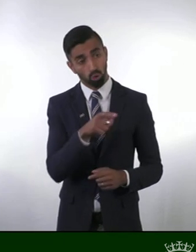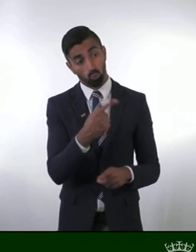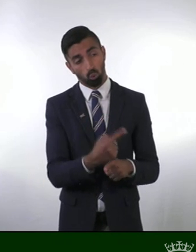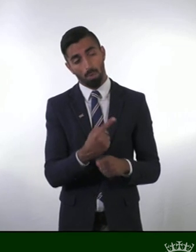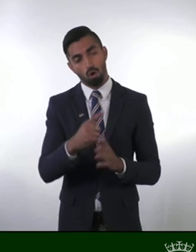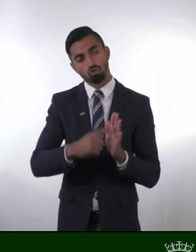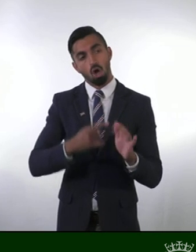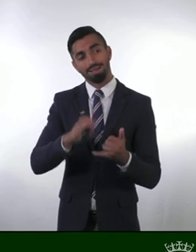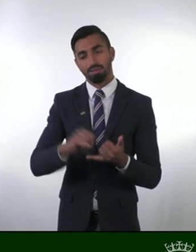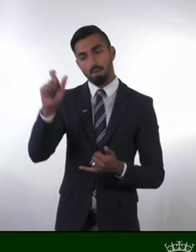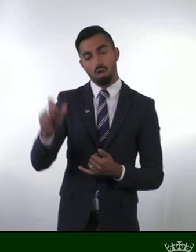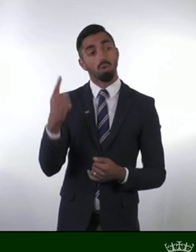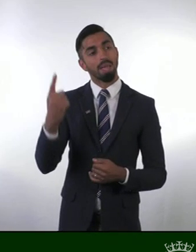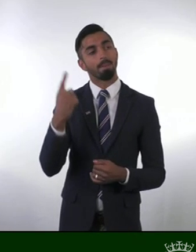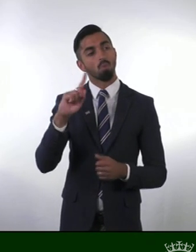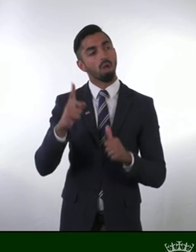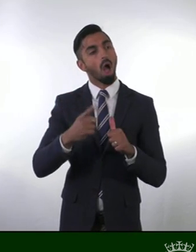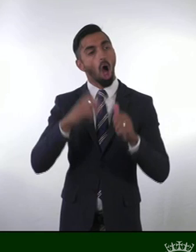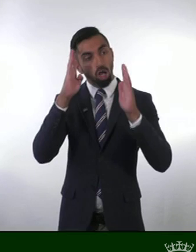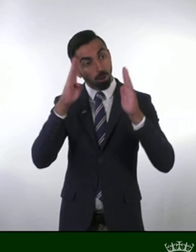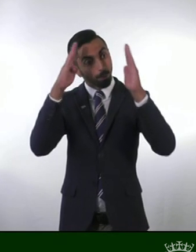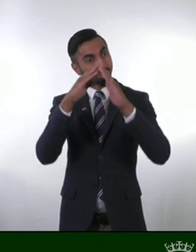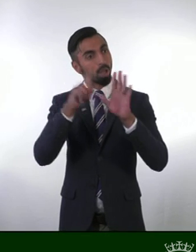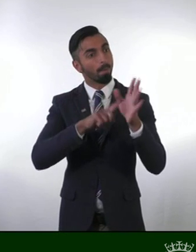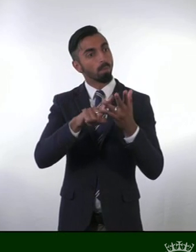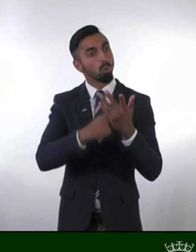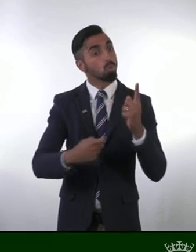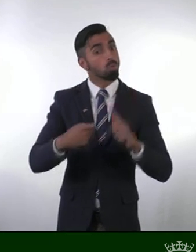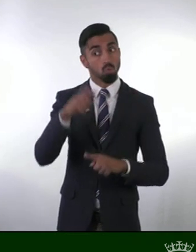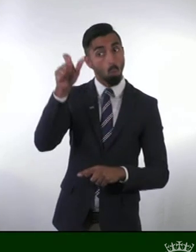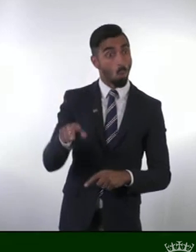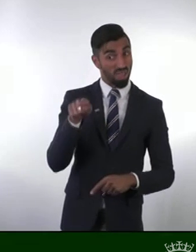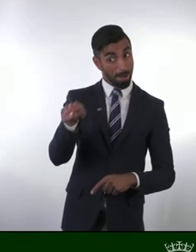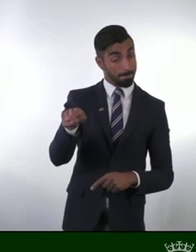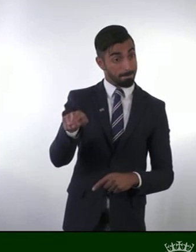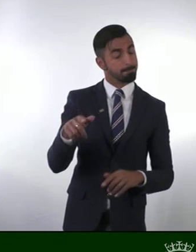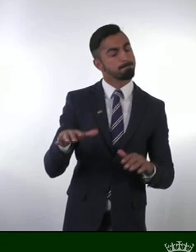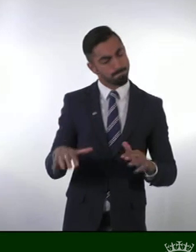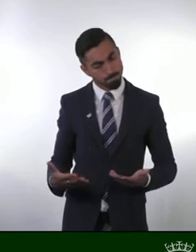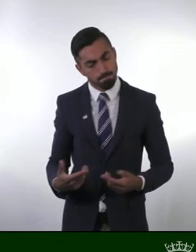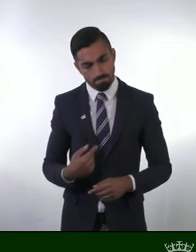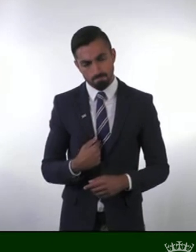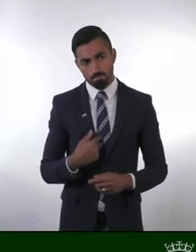He and I correspond very often and I take his advice very sincerely.